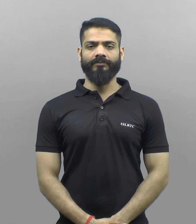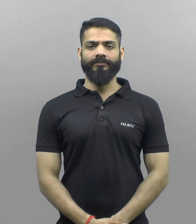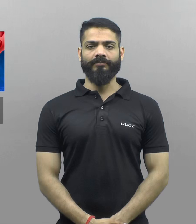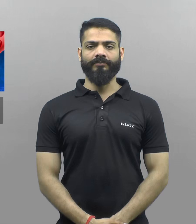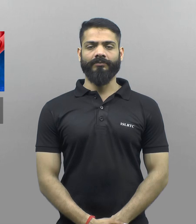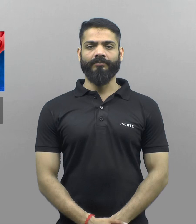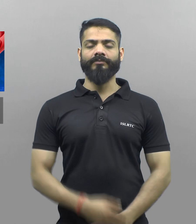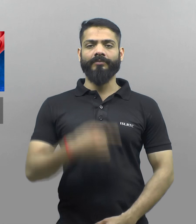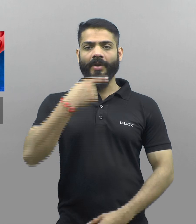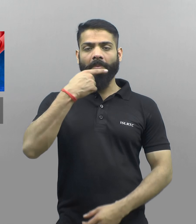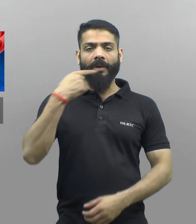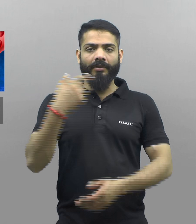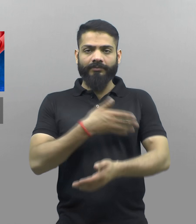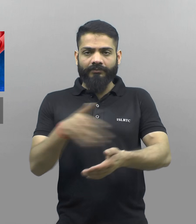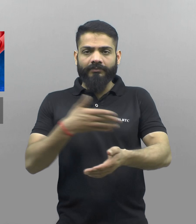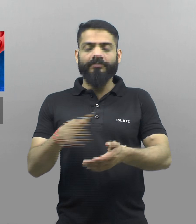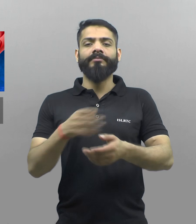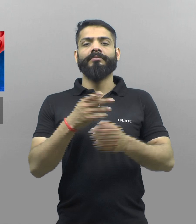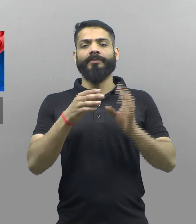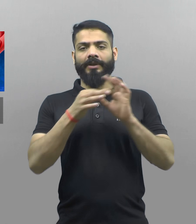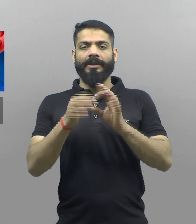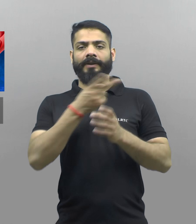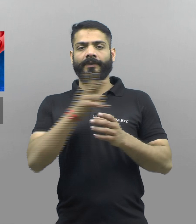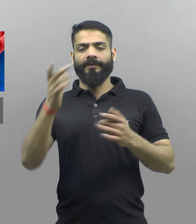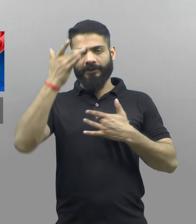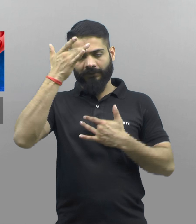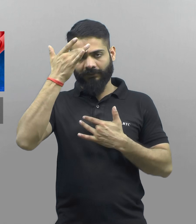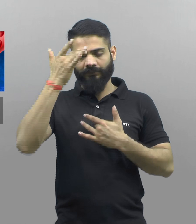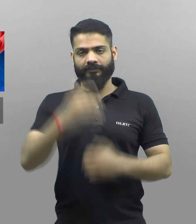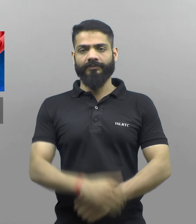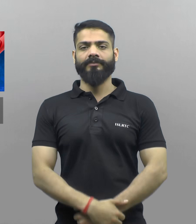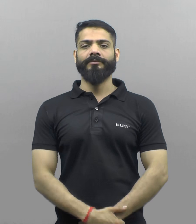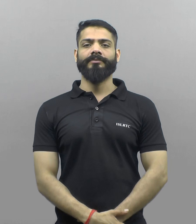Bleeding Disorders